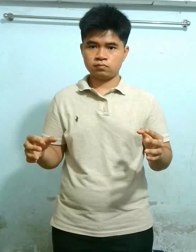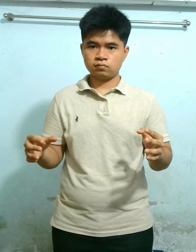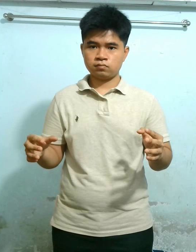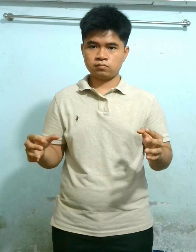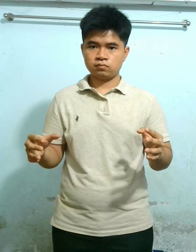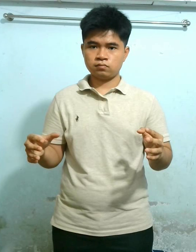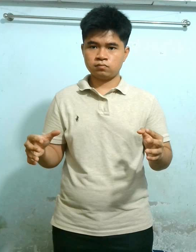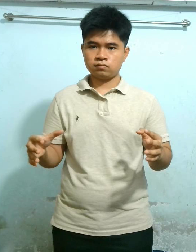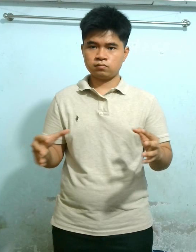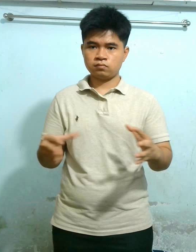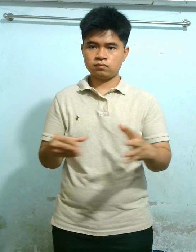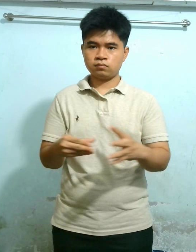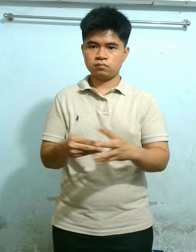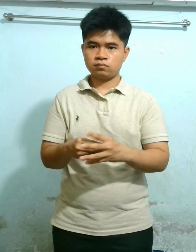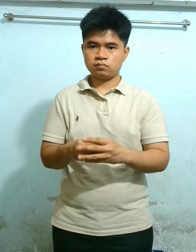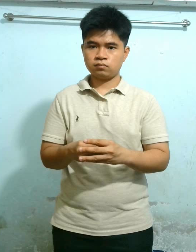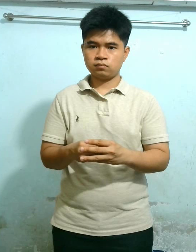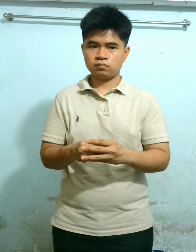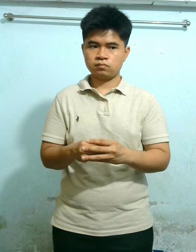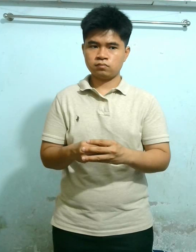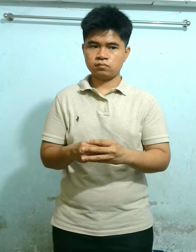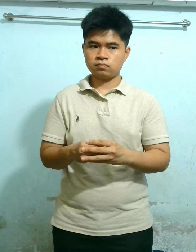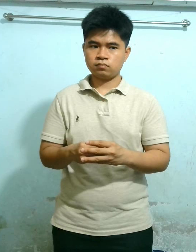nhom